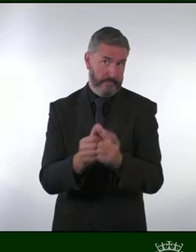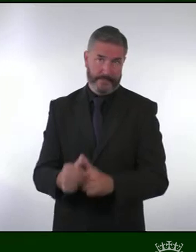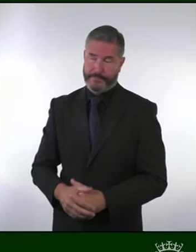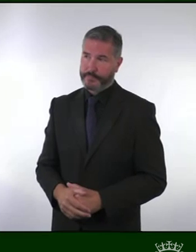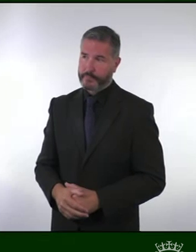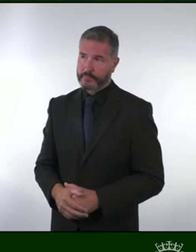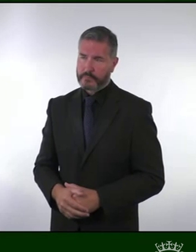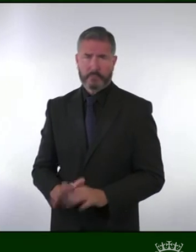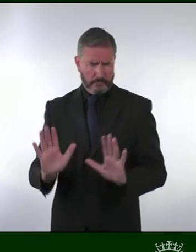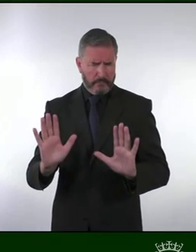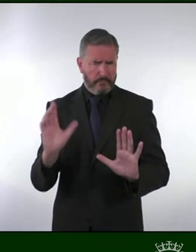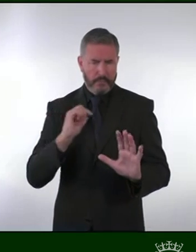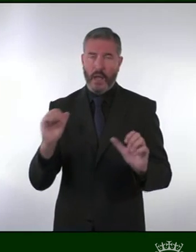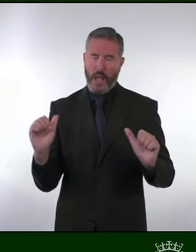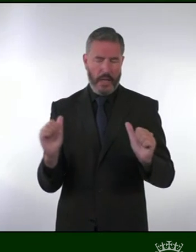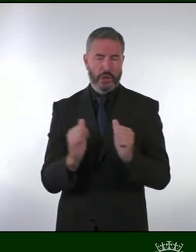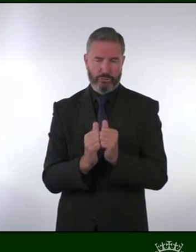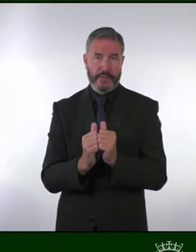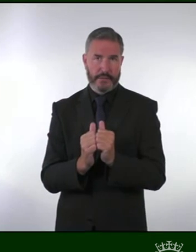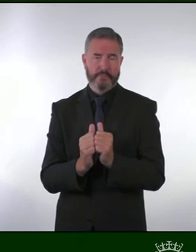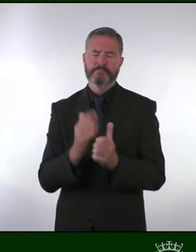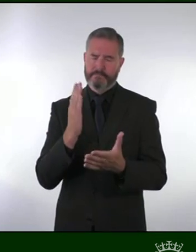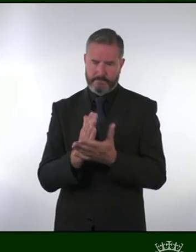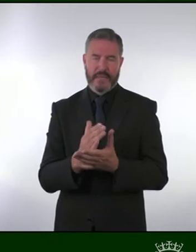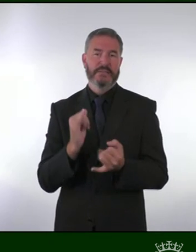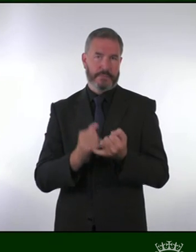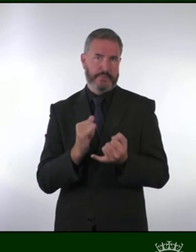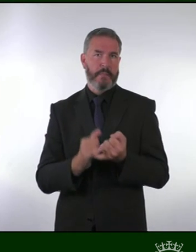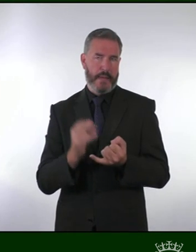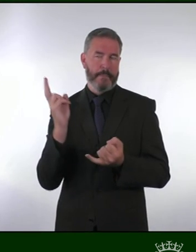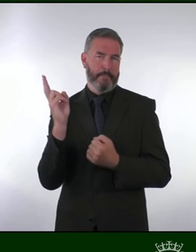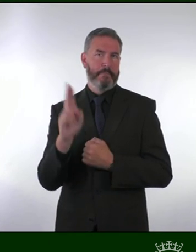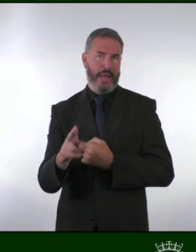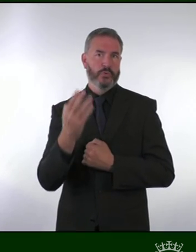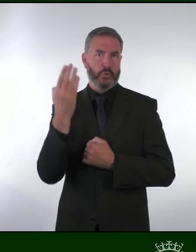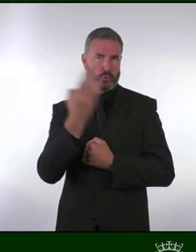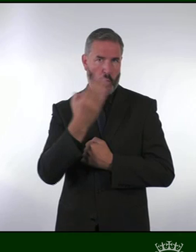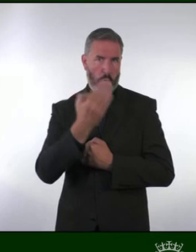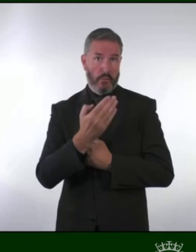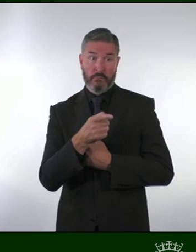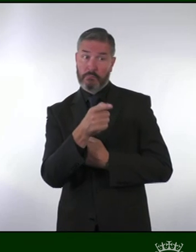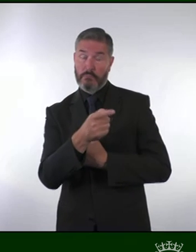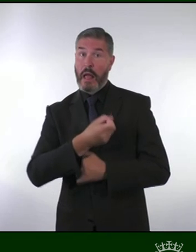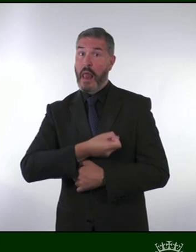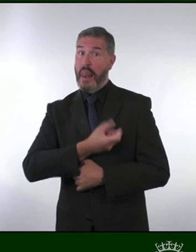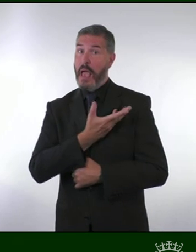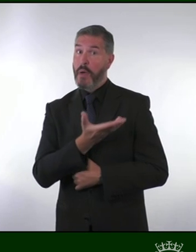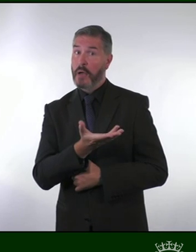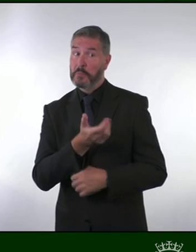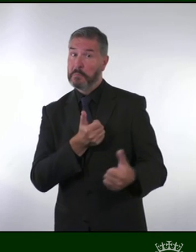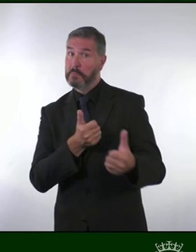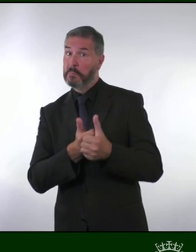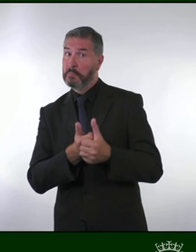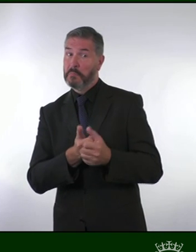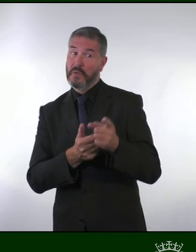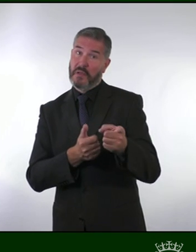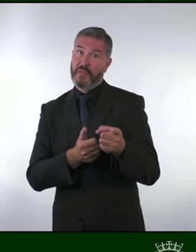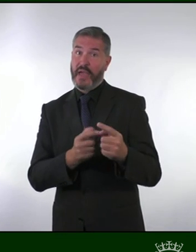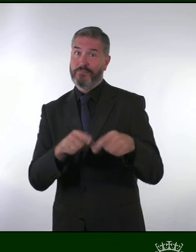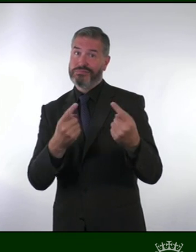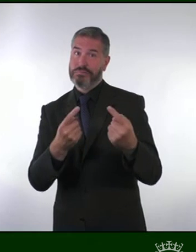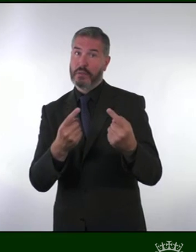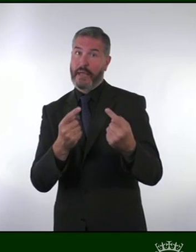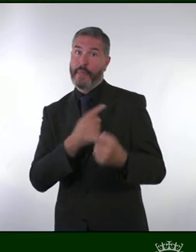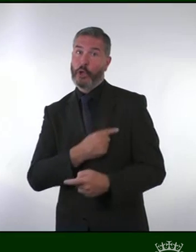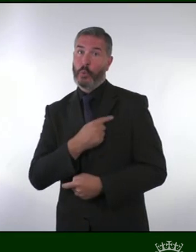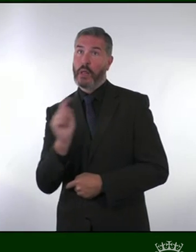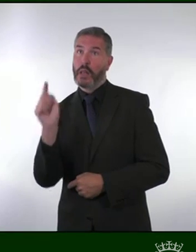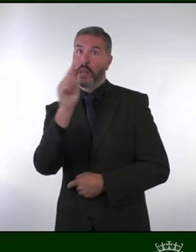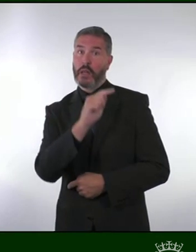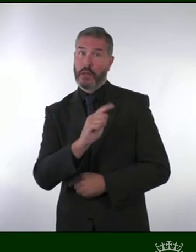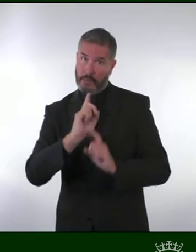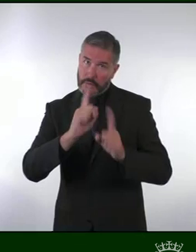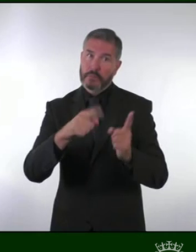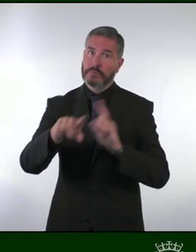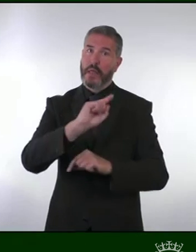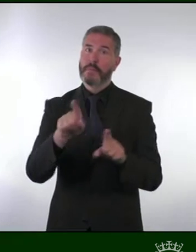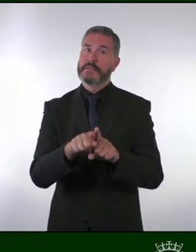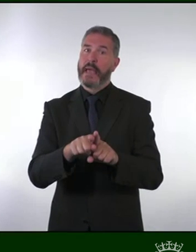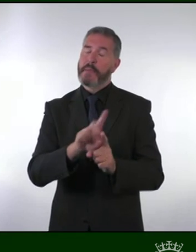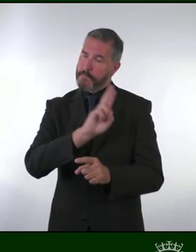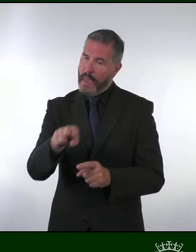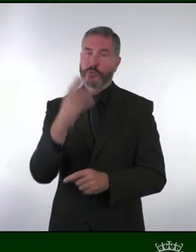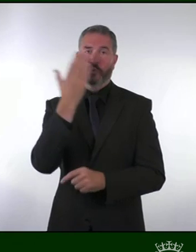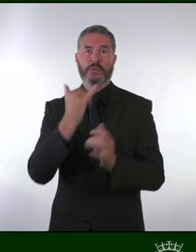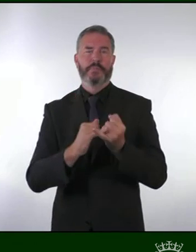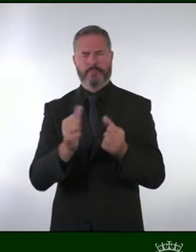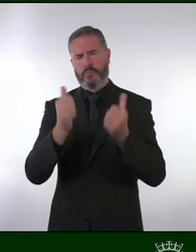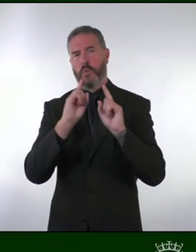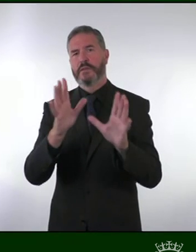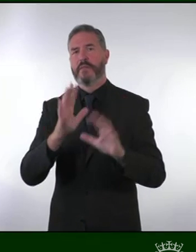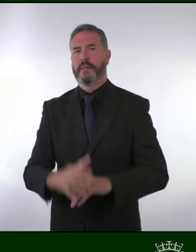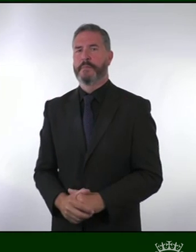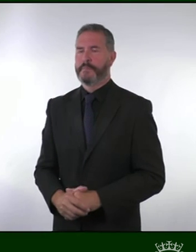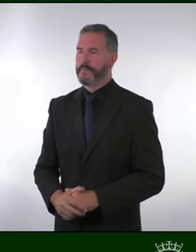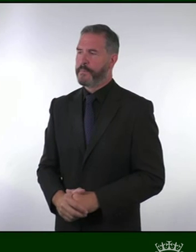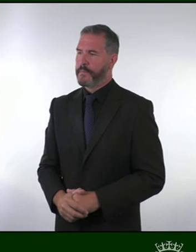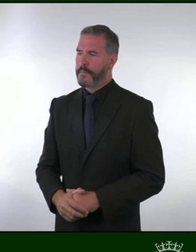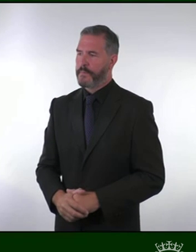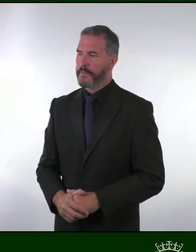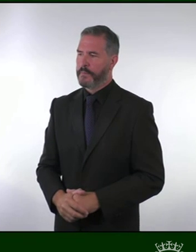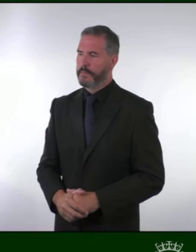I do indeed agree with that. It would be a fantastic thing to hear the Labour party stand up to their friends in the unions and issue the same instruction—that would be a wonderful thing.